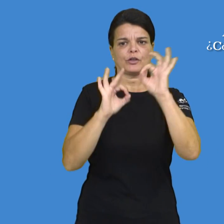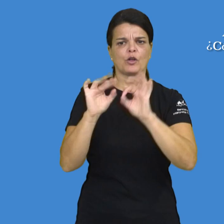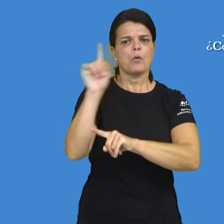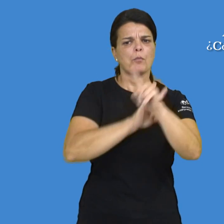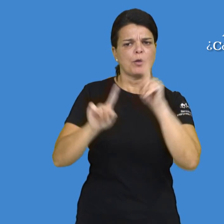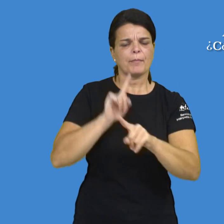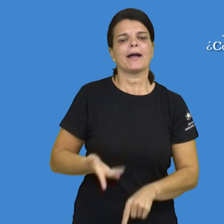problema